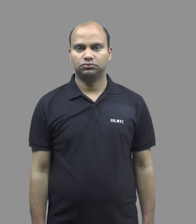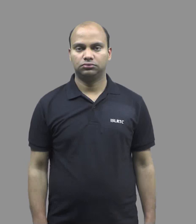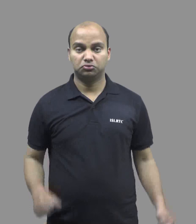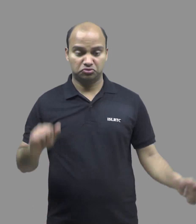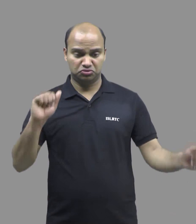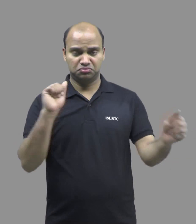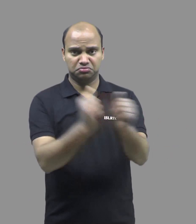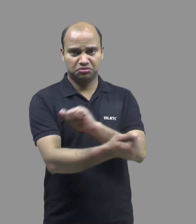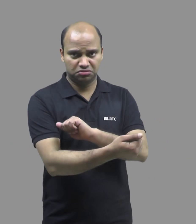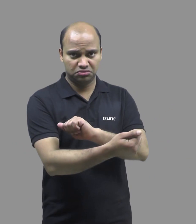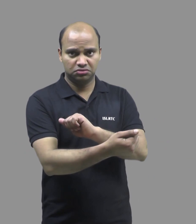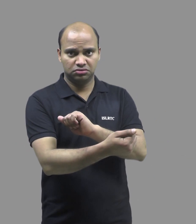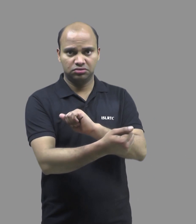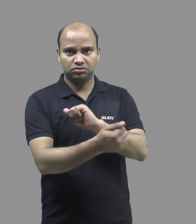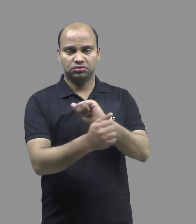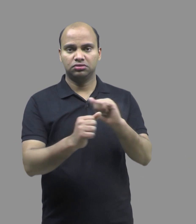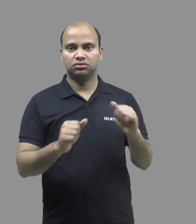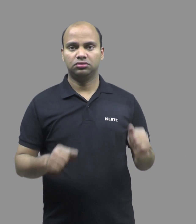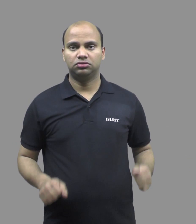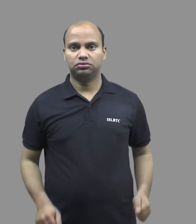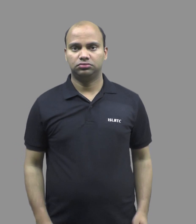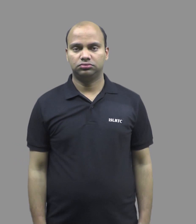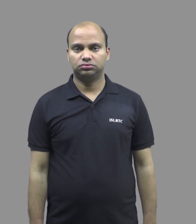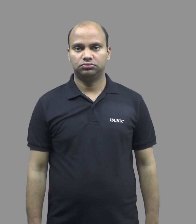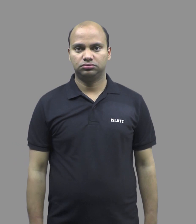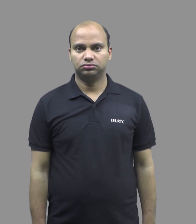Accident